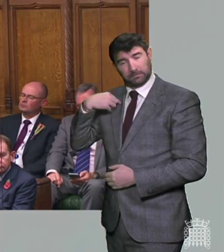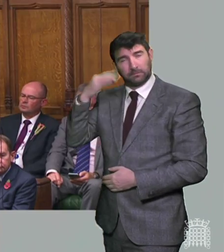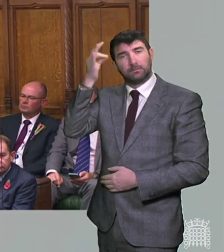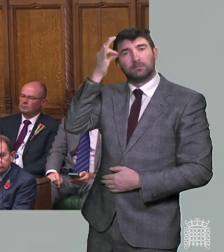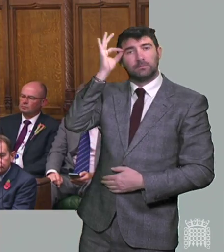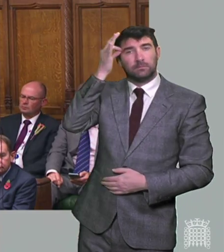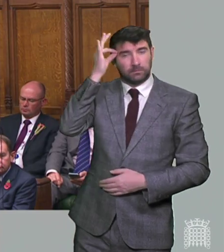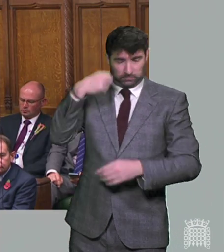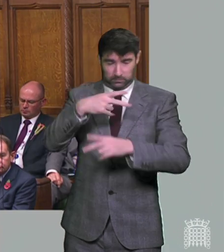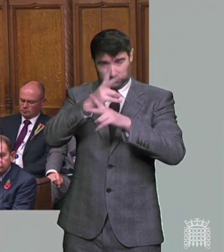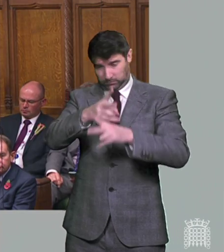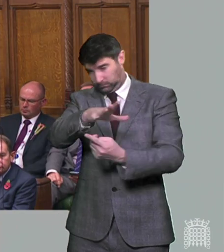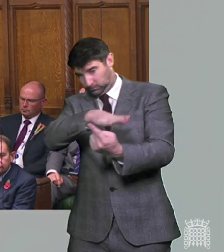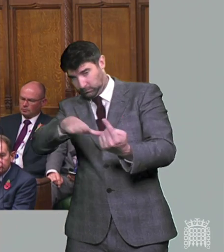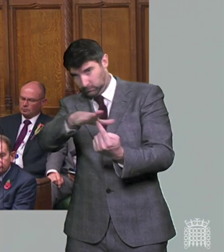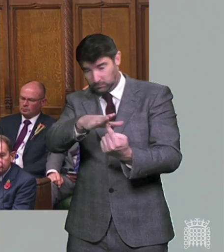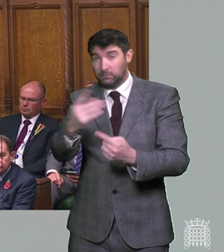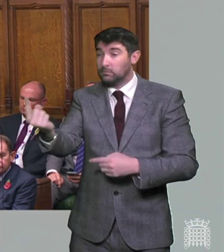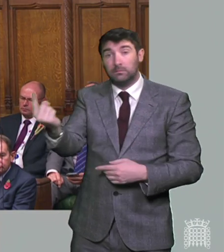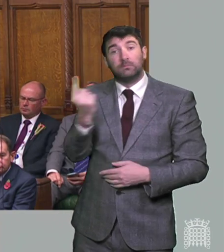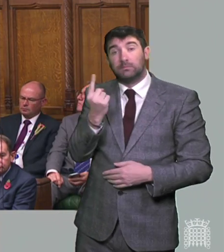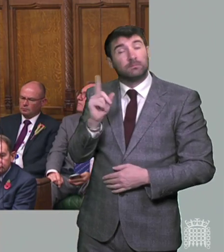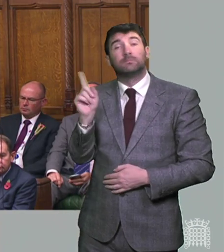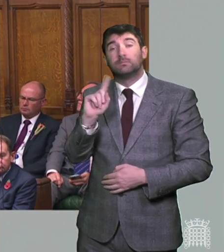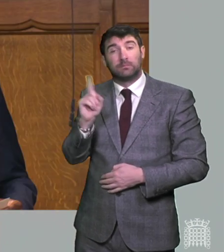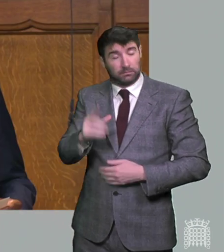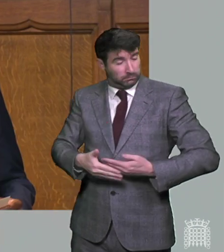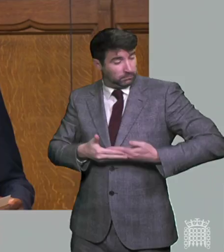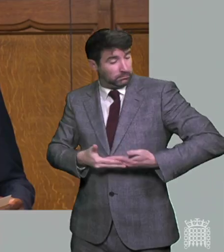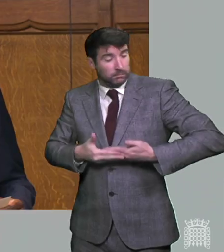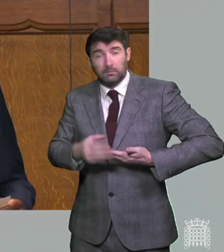In his arms was his three-week-old newborn baby, Tim.